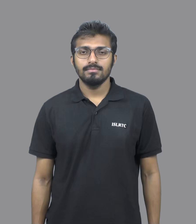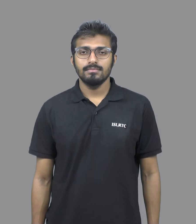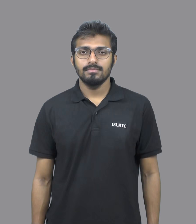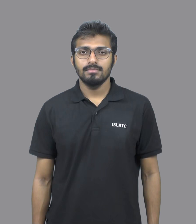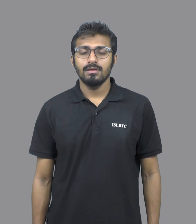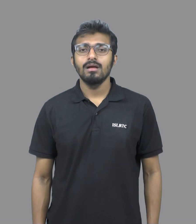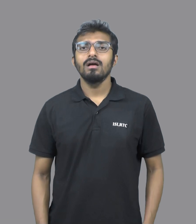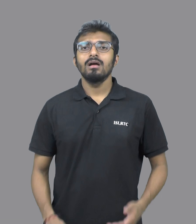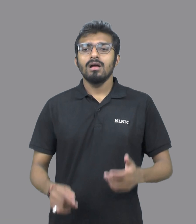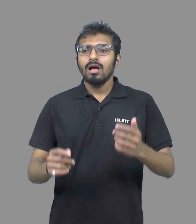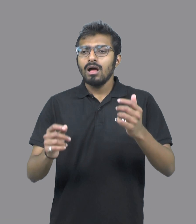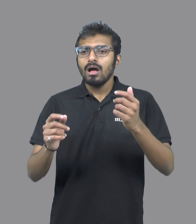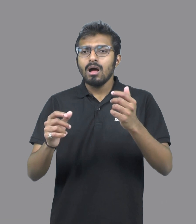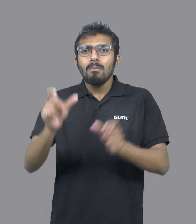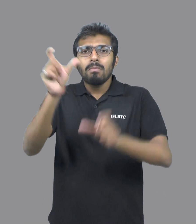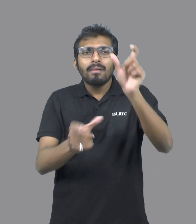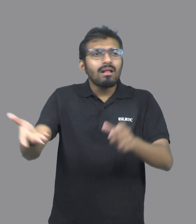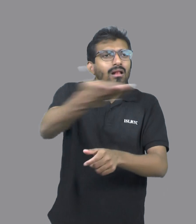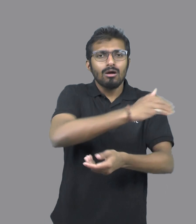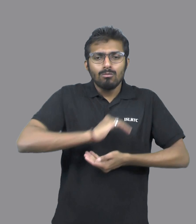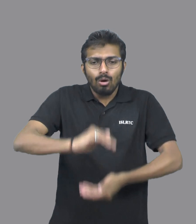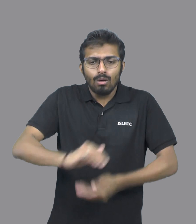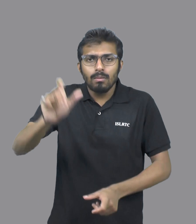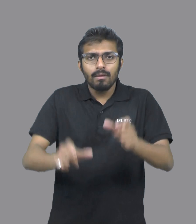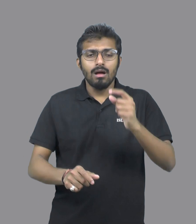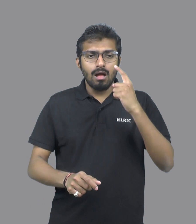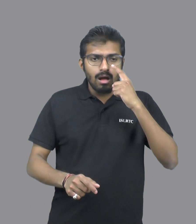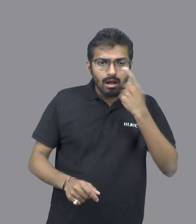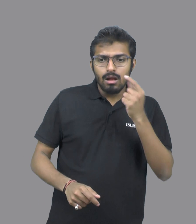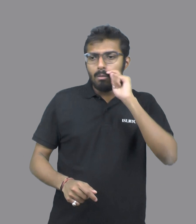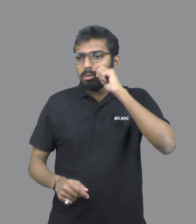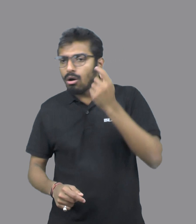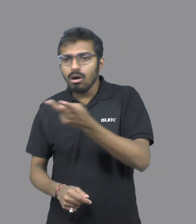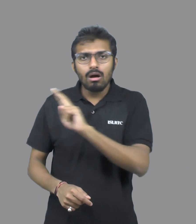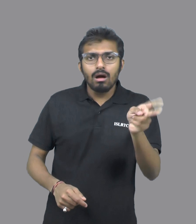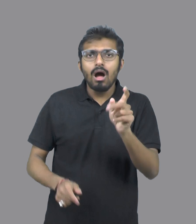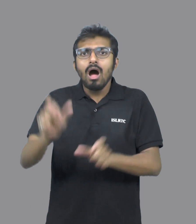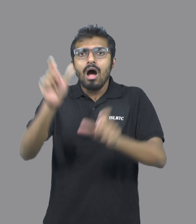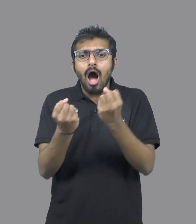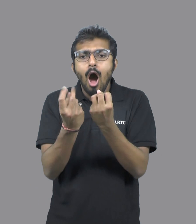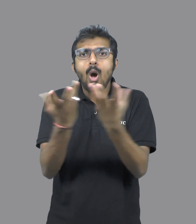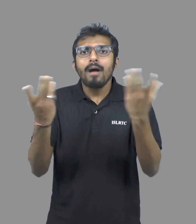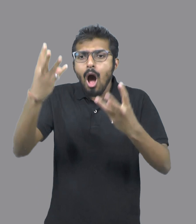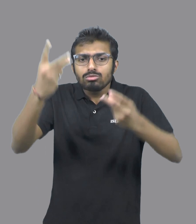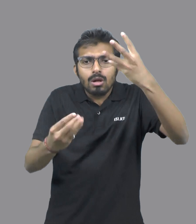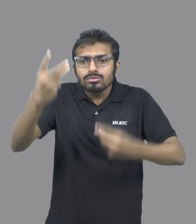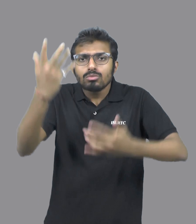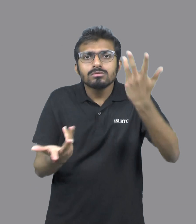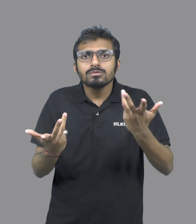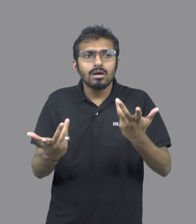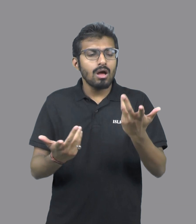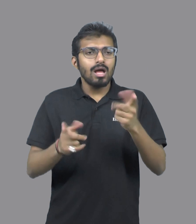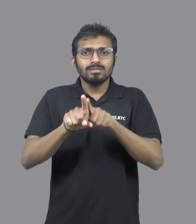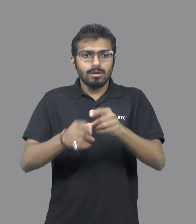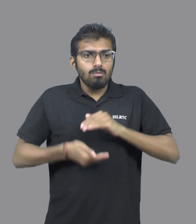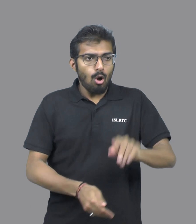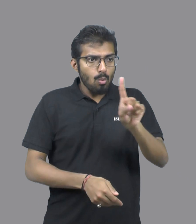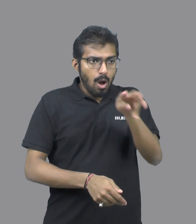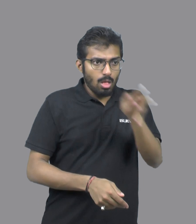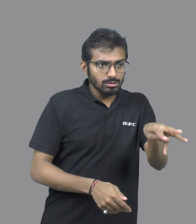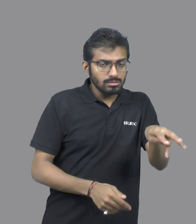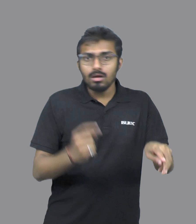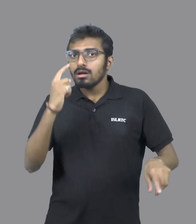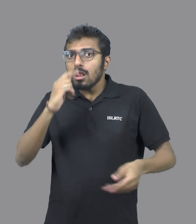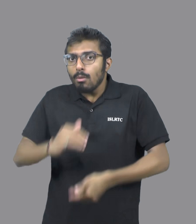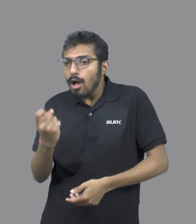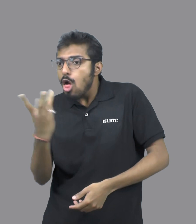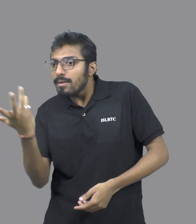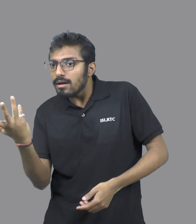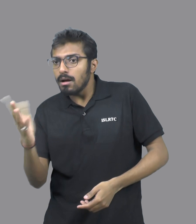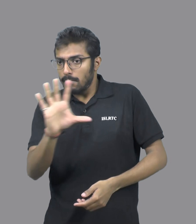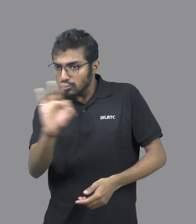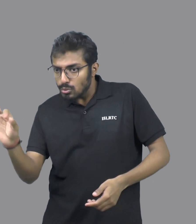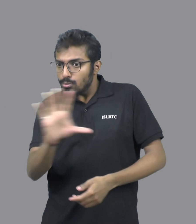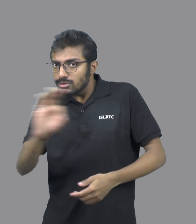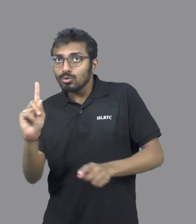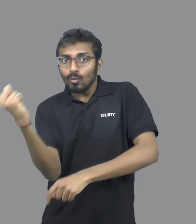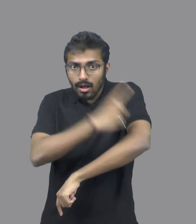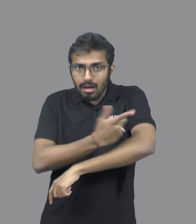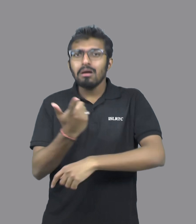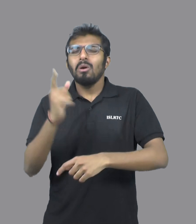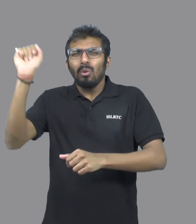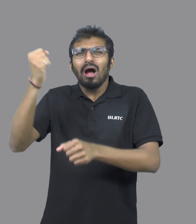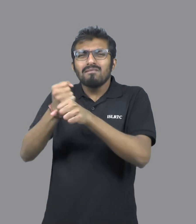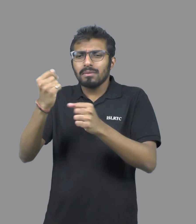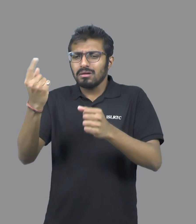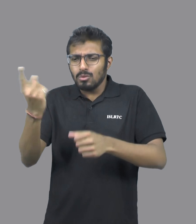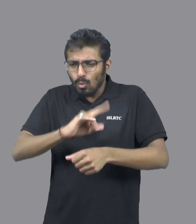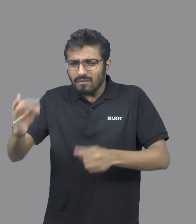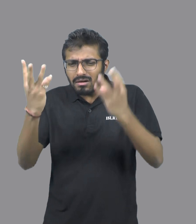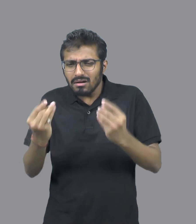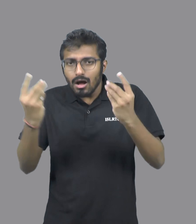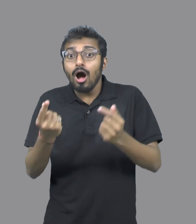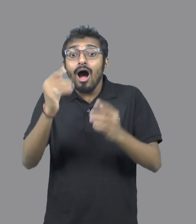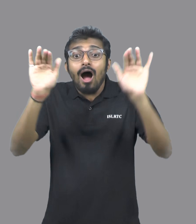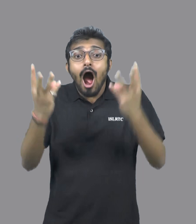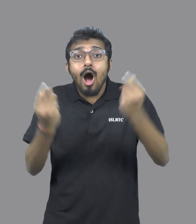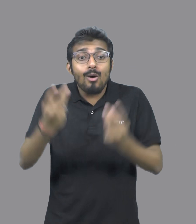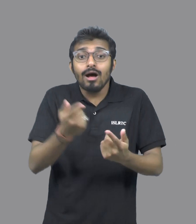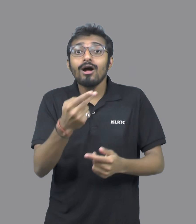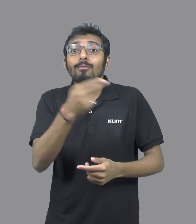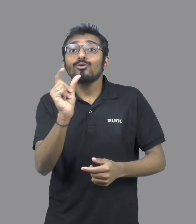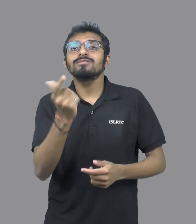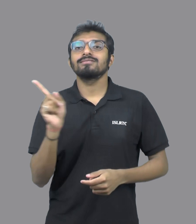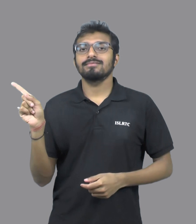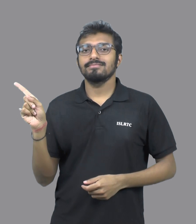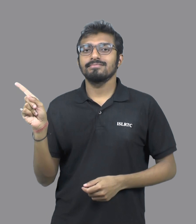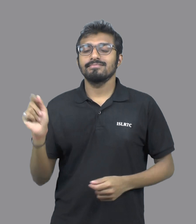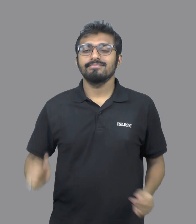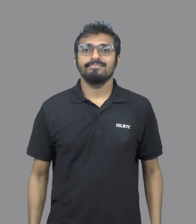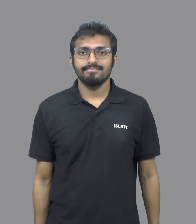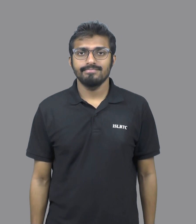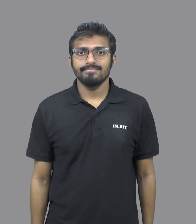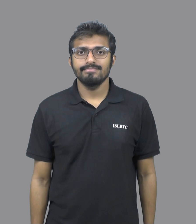Sex Ratio